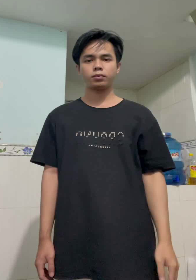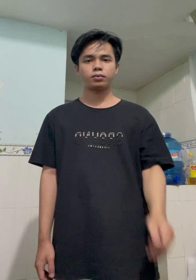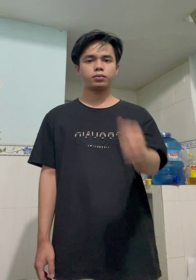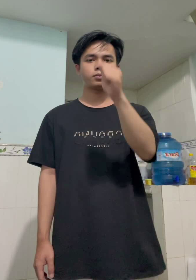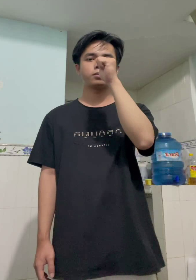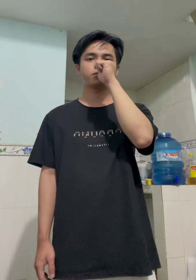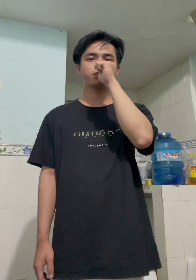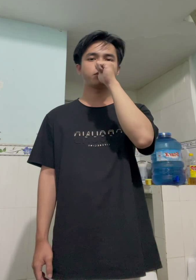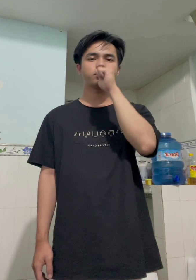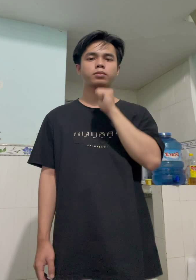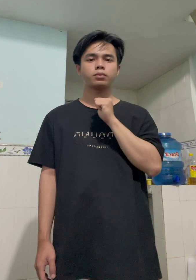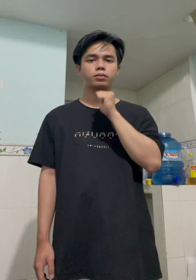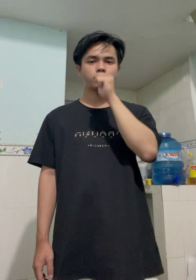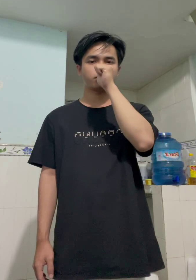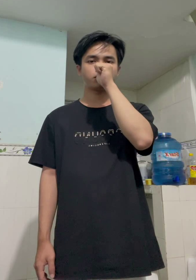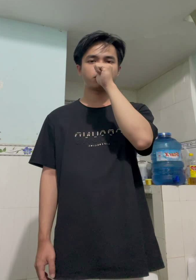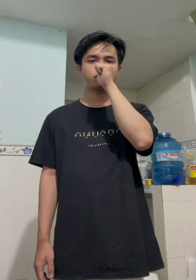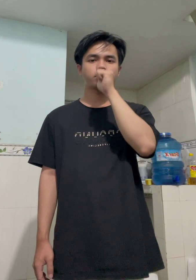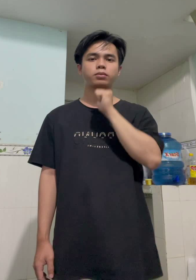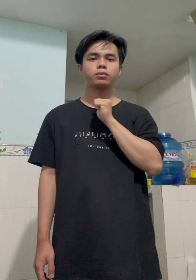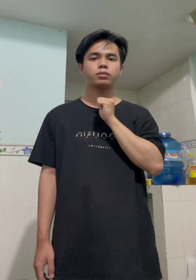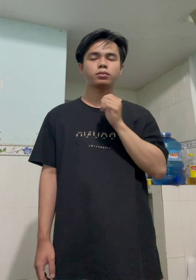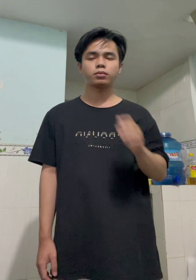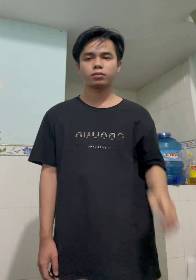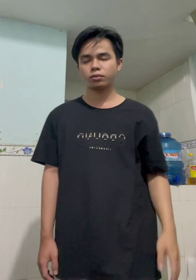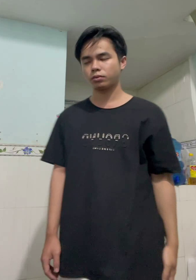dong y